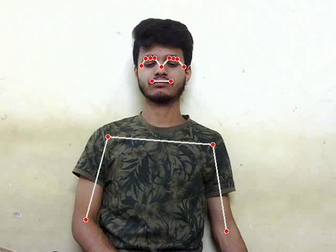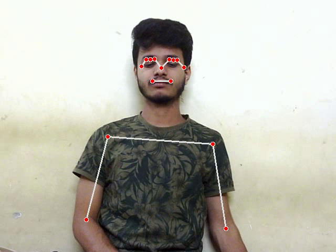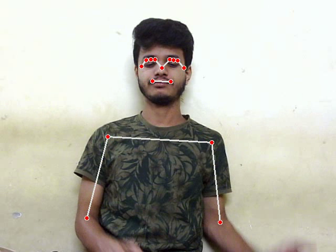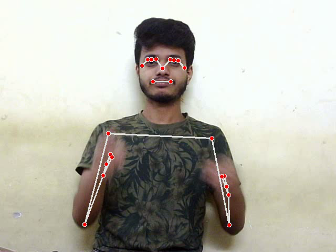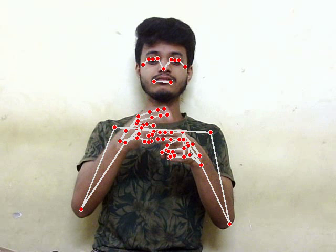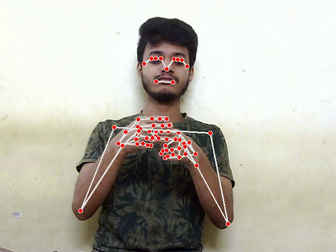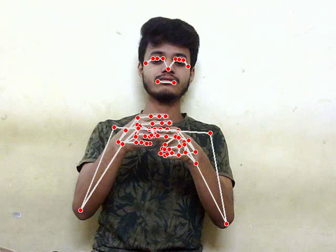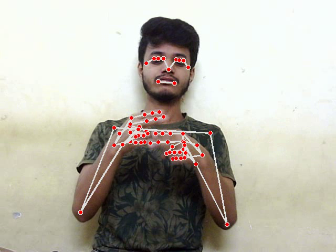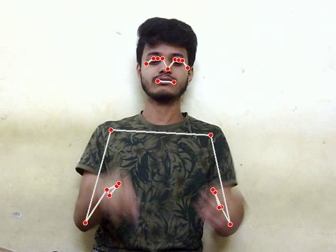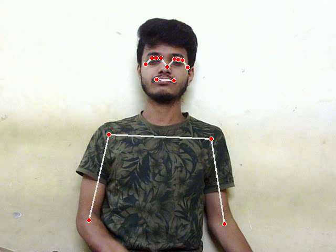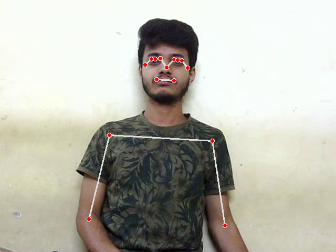name